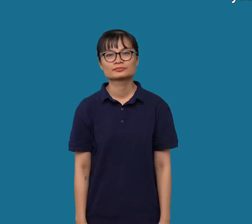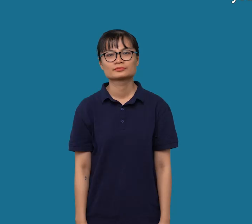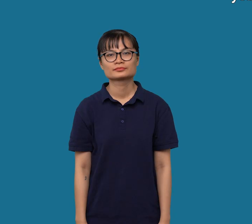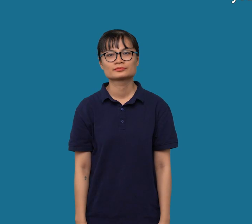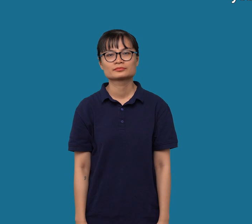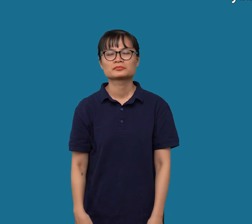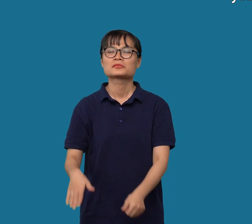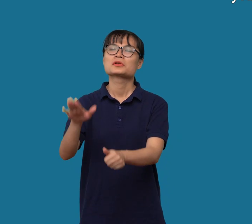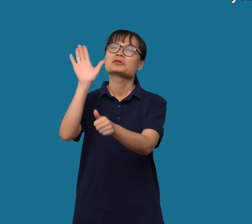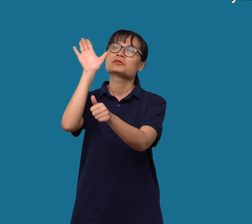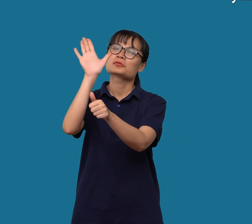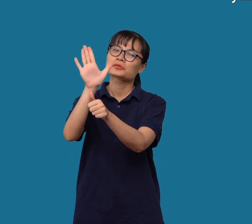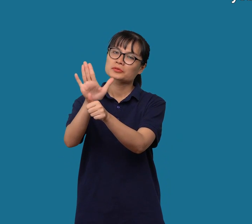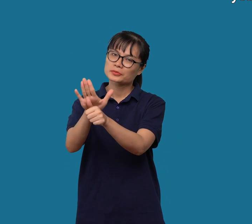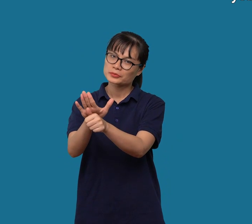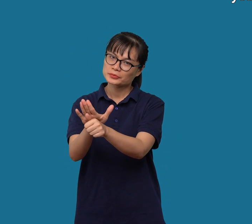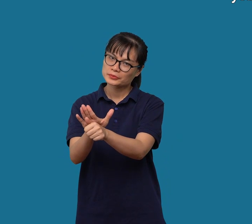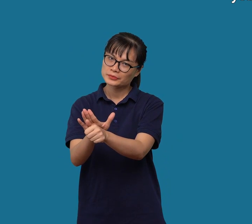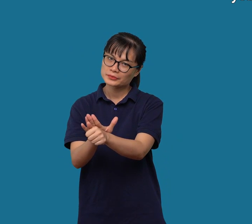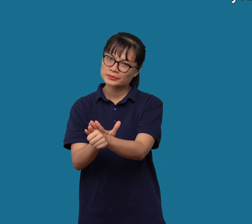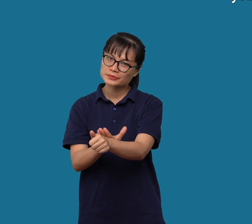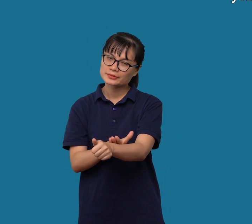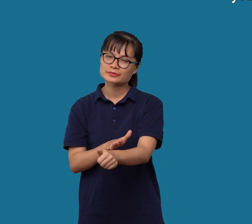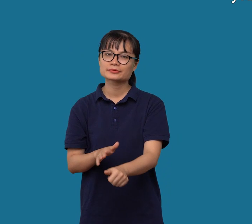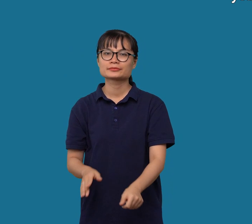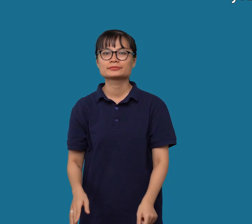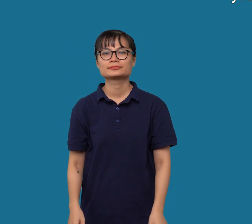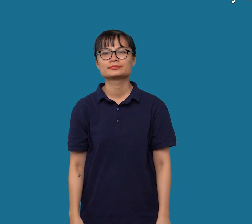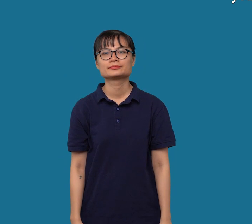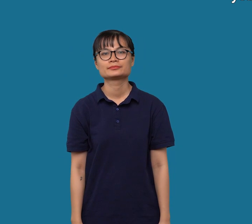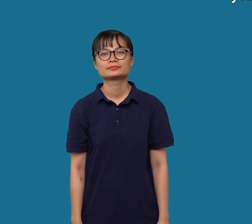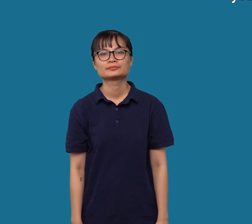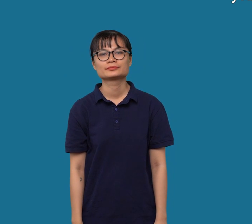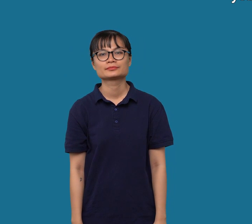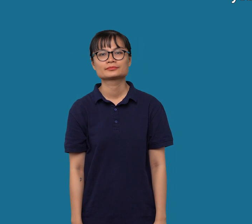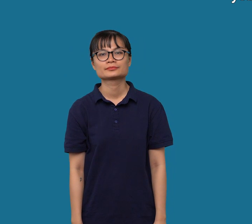yêu mến (yêu quí)